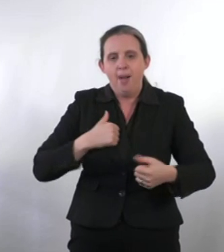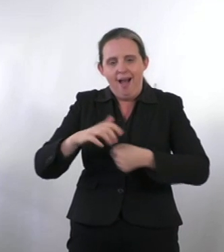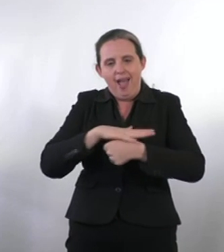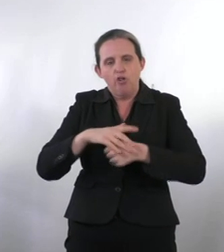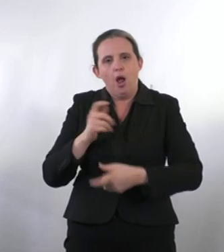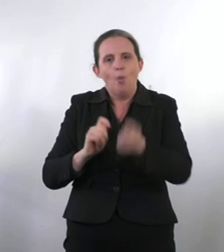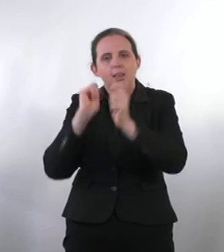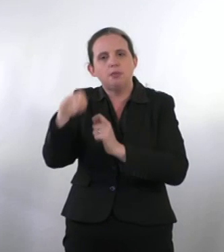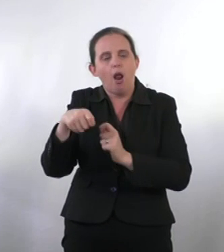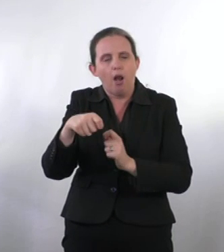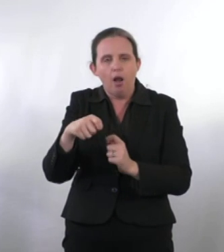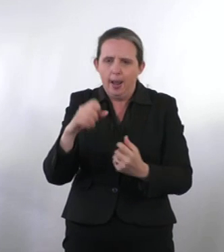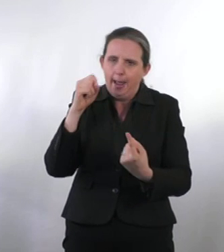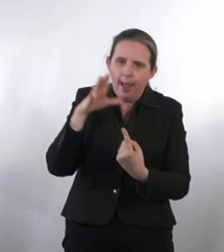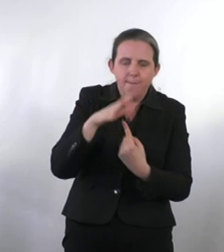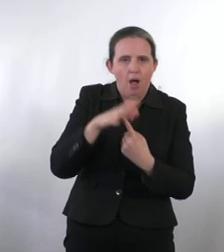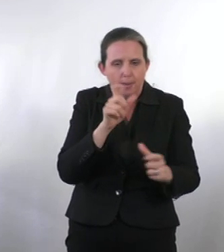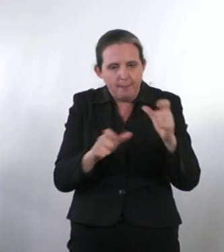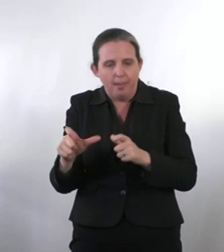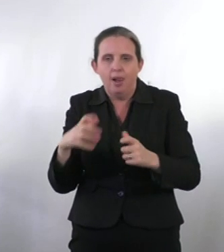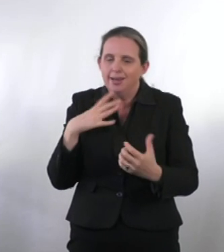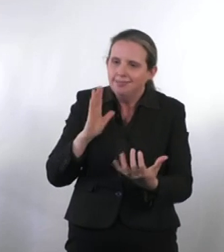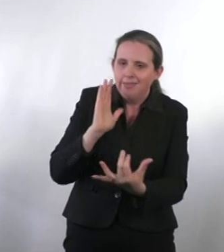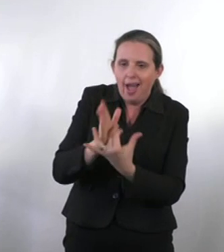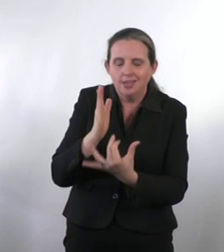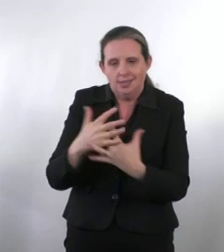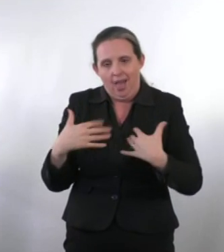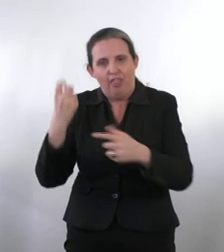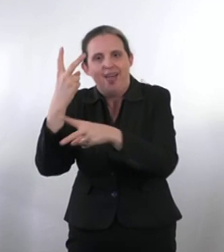The plans to improve and invest in St Helier Hospital would do just that.